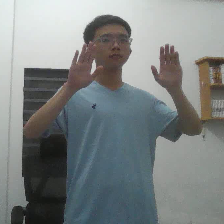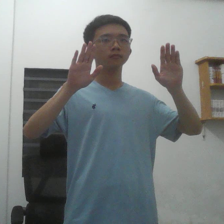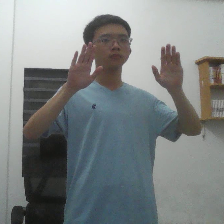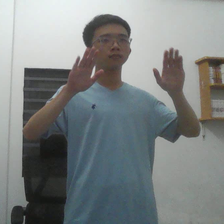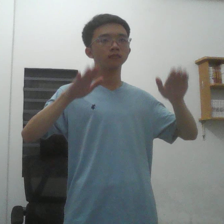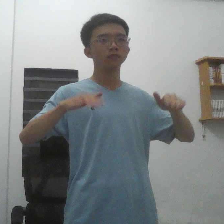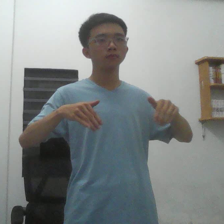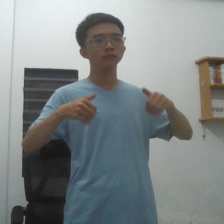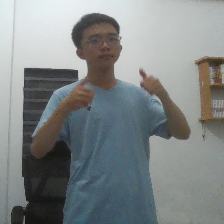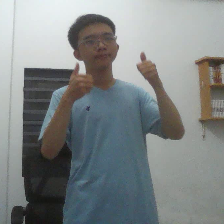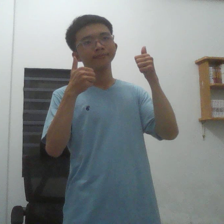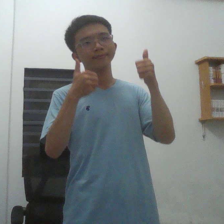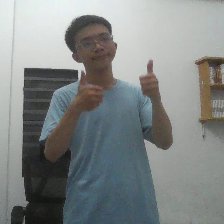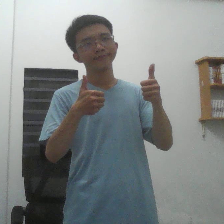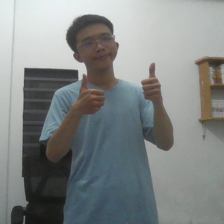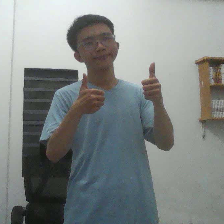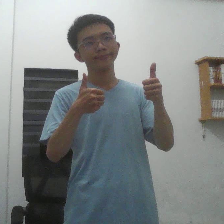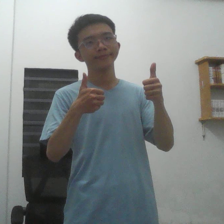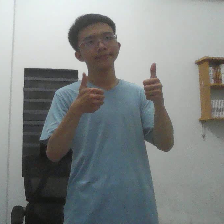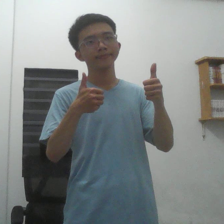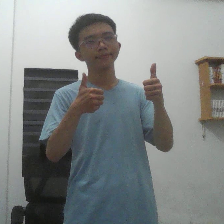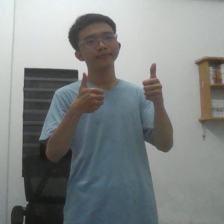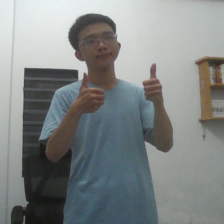tuyet voi